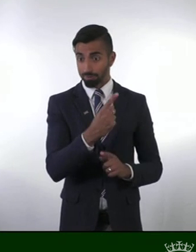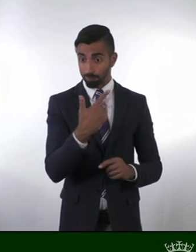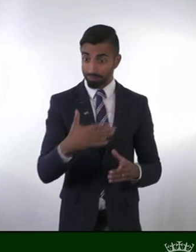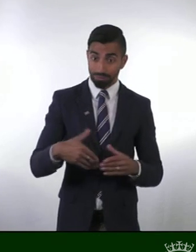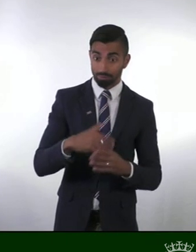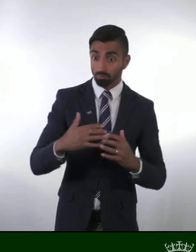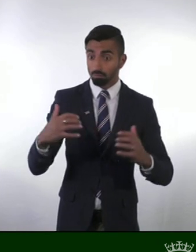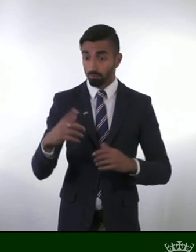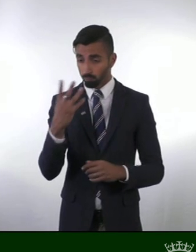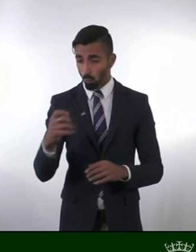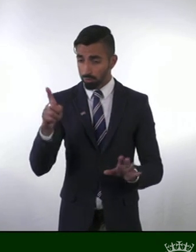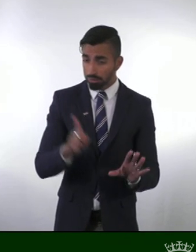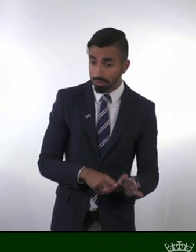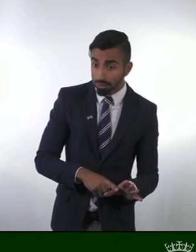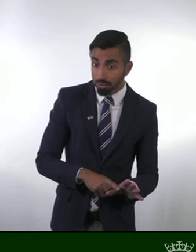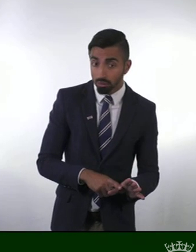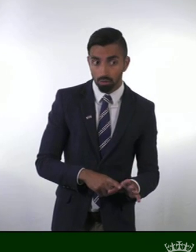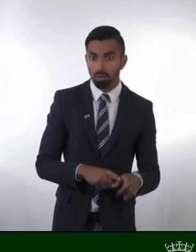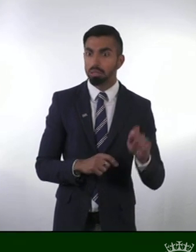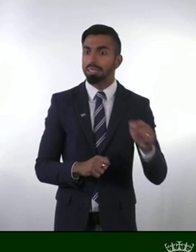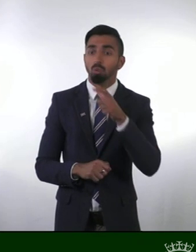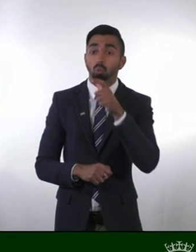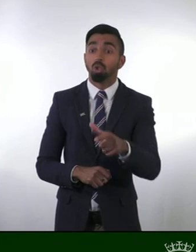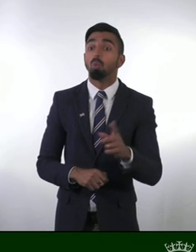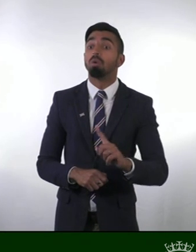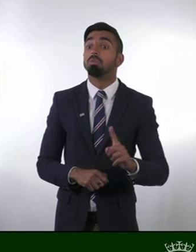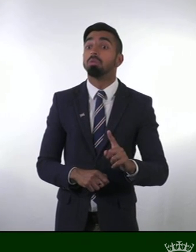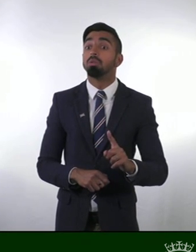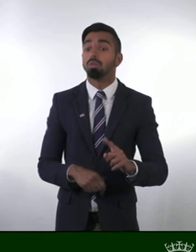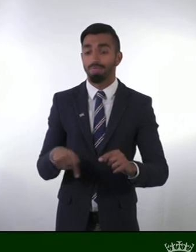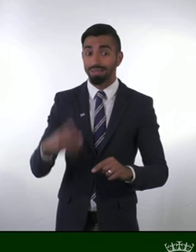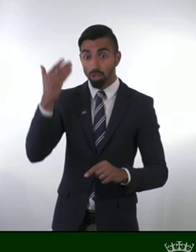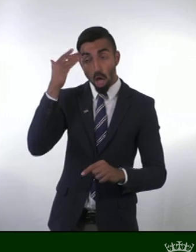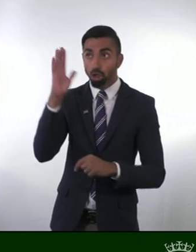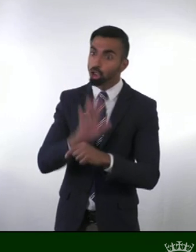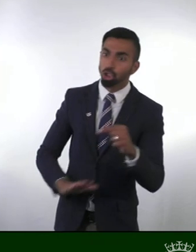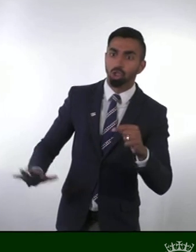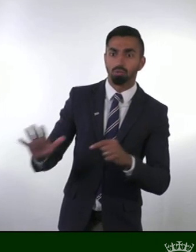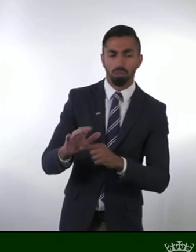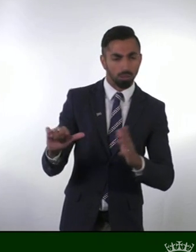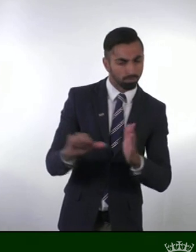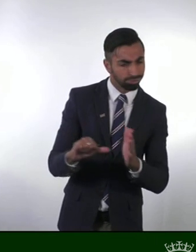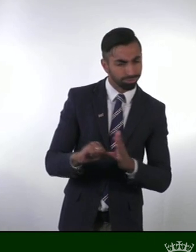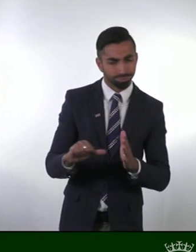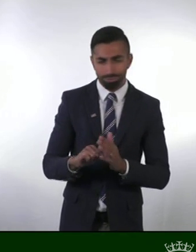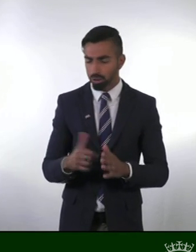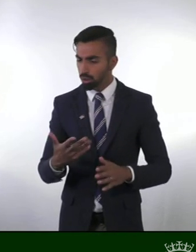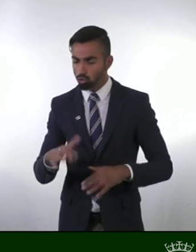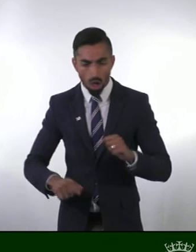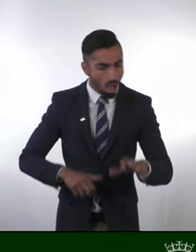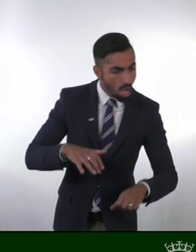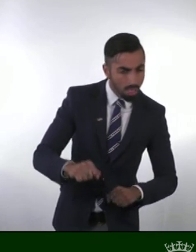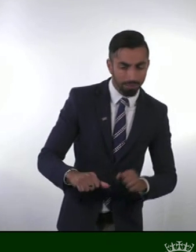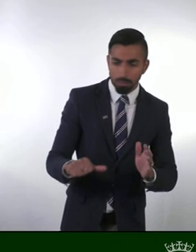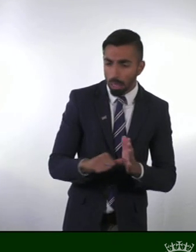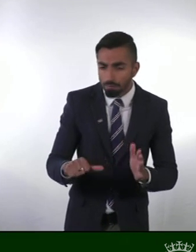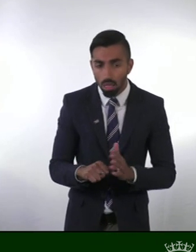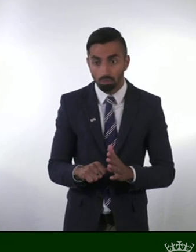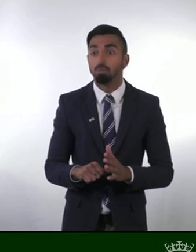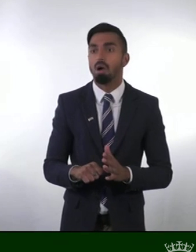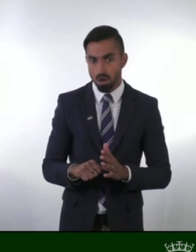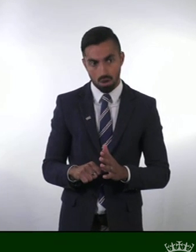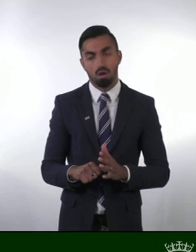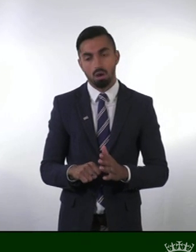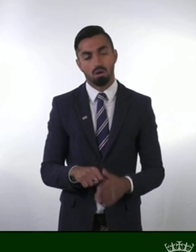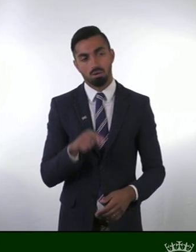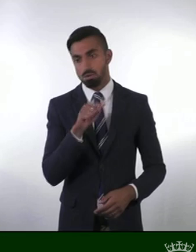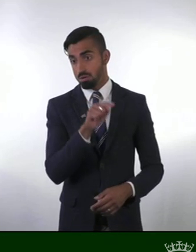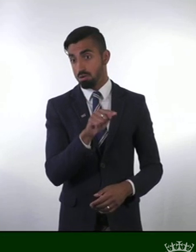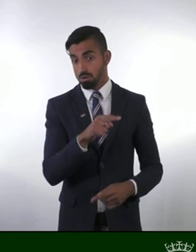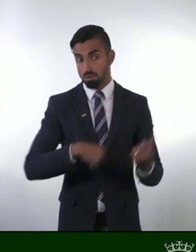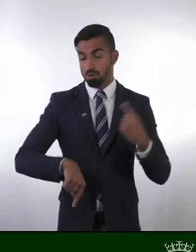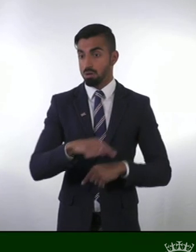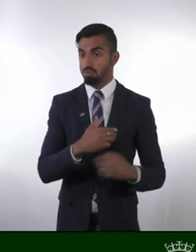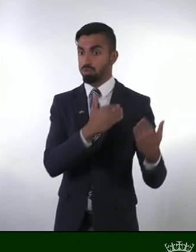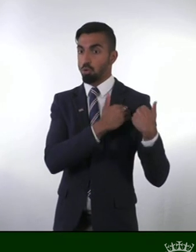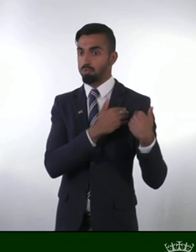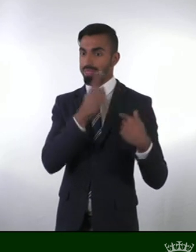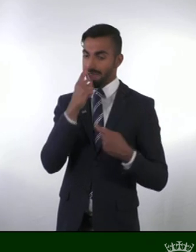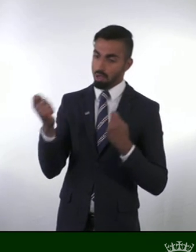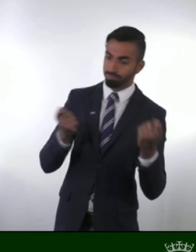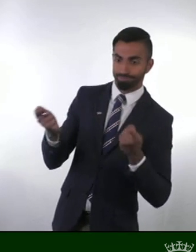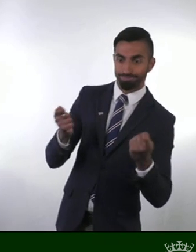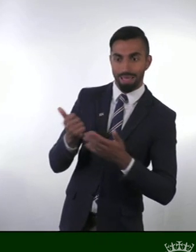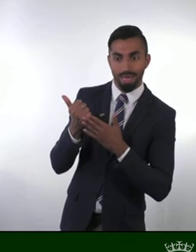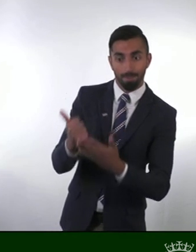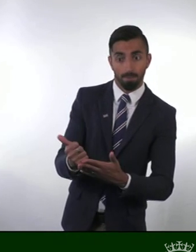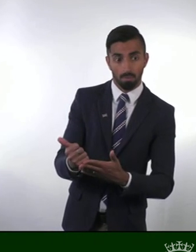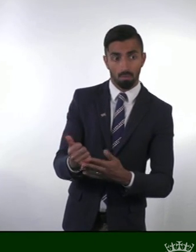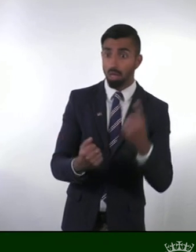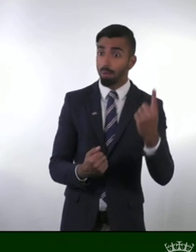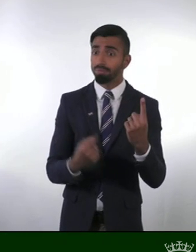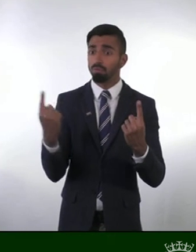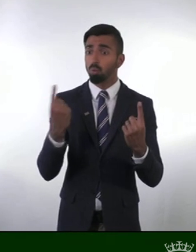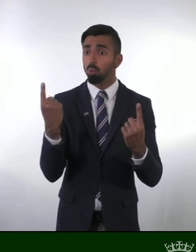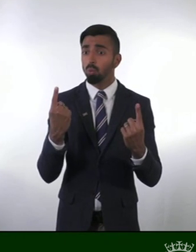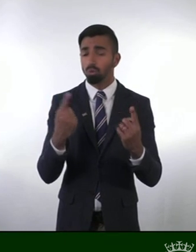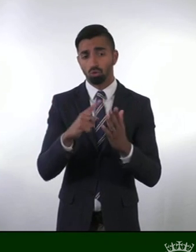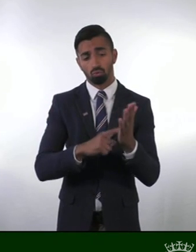His great words were that we can share the glories, the struggles, the joys and the pains of this country.We should remember that John Sentamu was tortured in Uganda, served in Tulse Hill, Stepney and Birmingham as well as York, and was a critical adviser to the Stephen Lawrence inquiry.